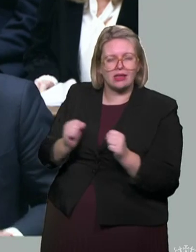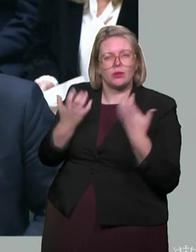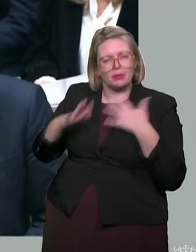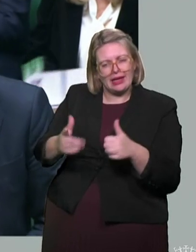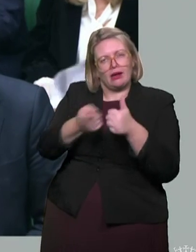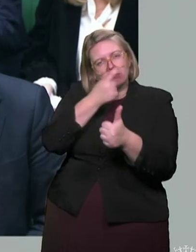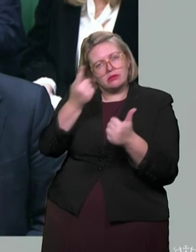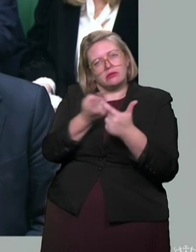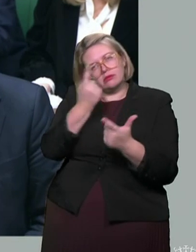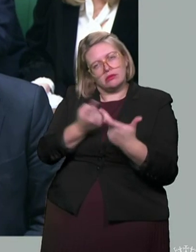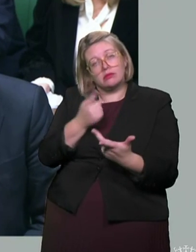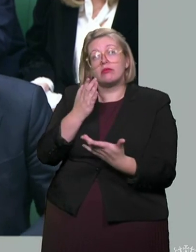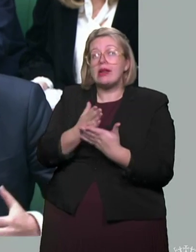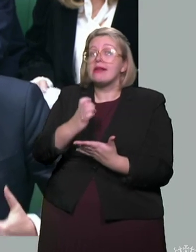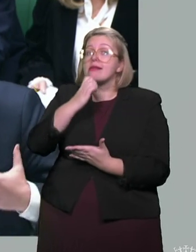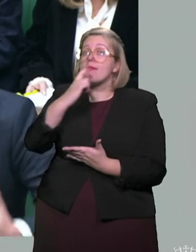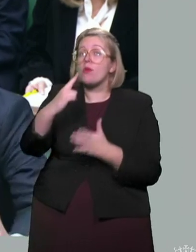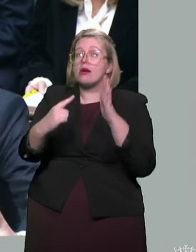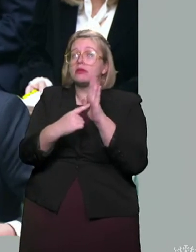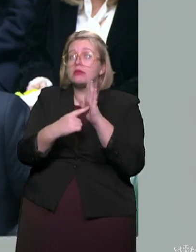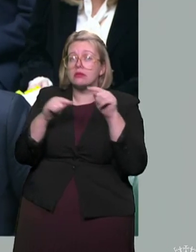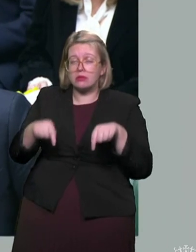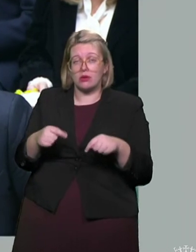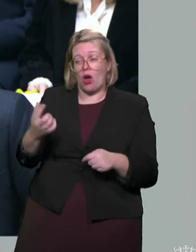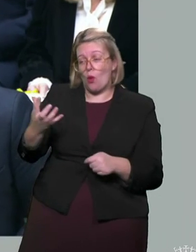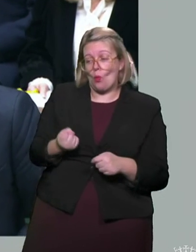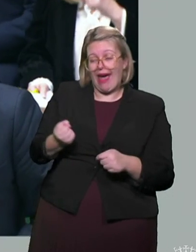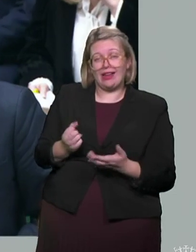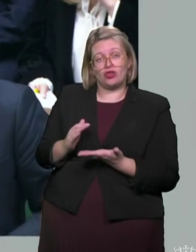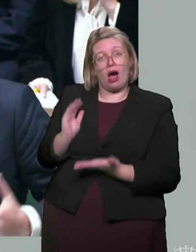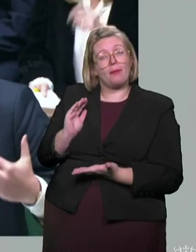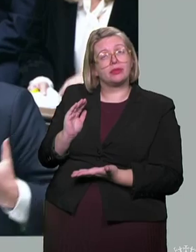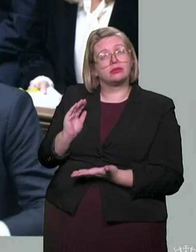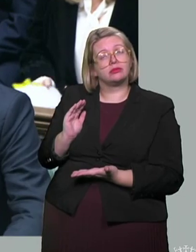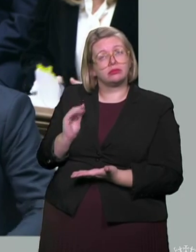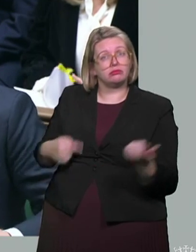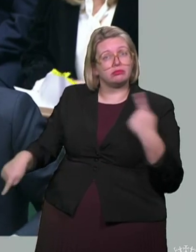The most important thing that is happening in this country is that wages are going up.